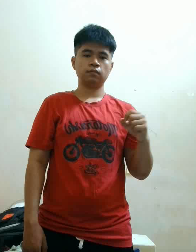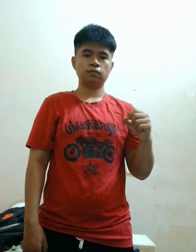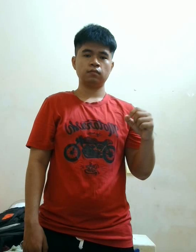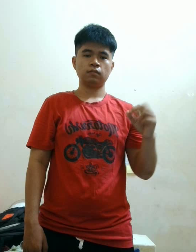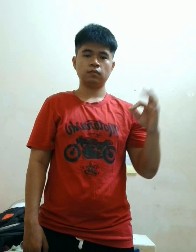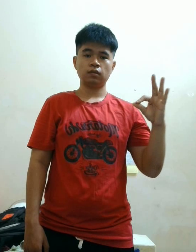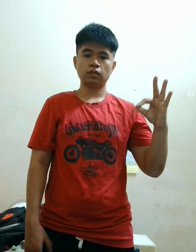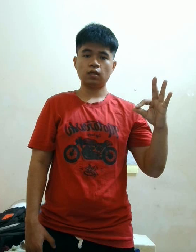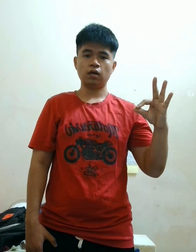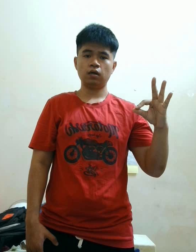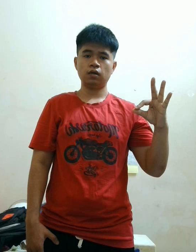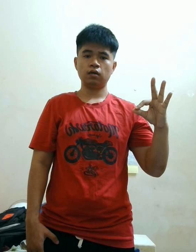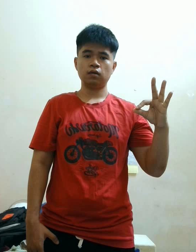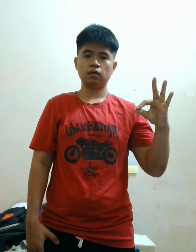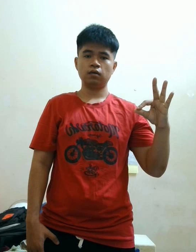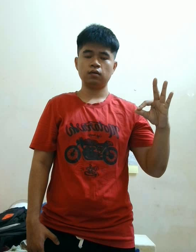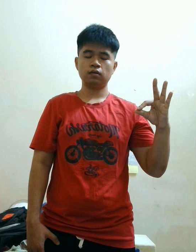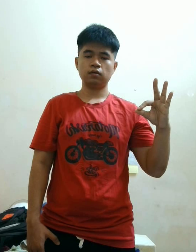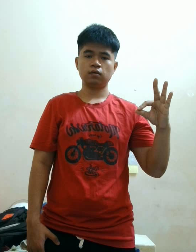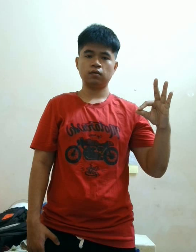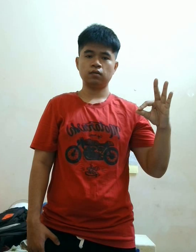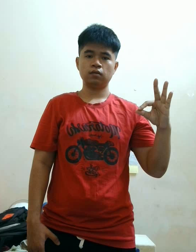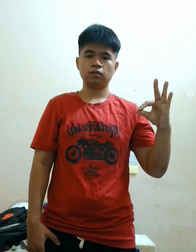t